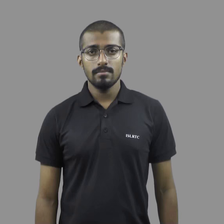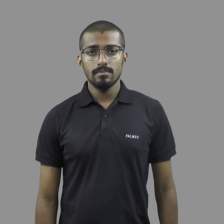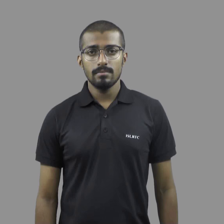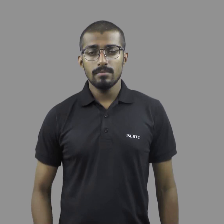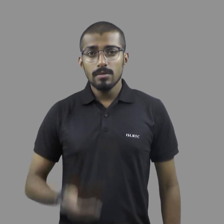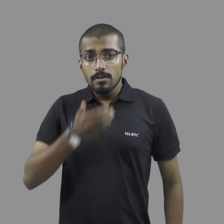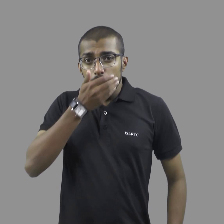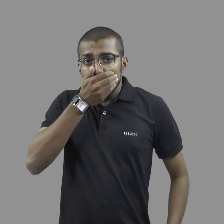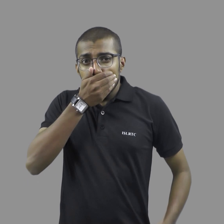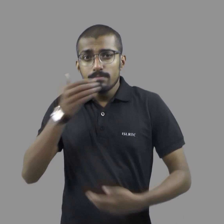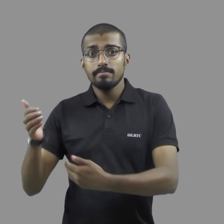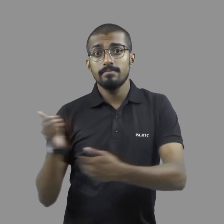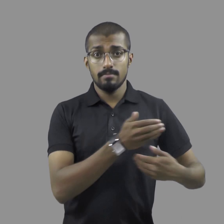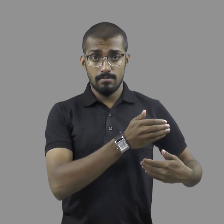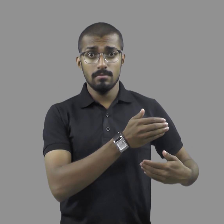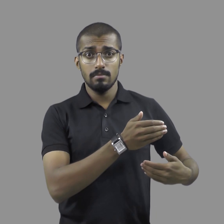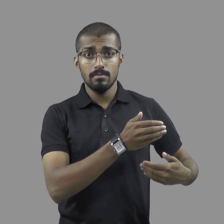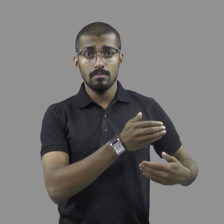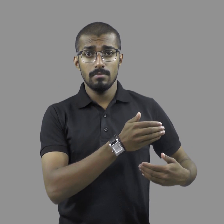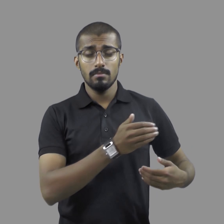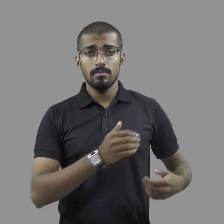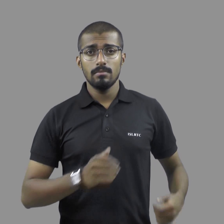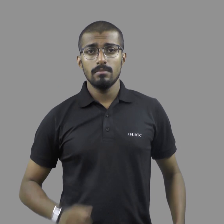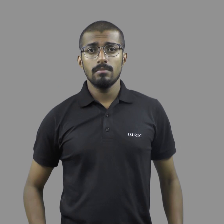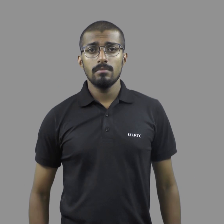Kidnap